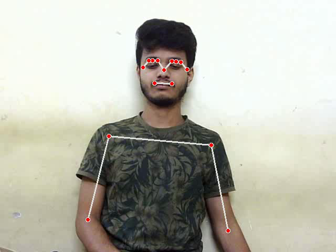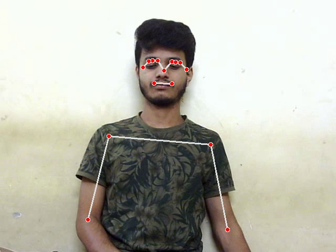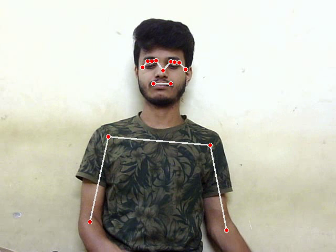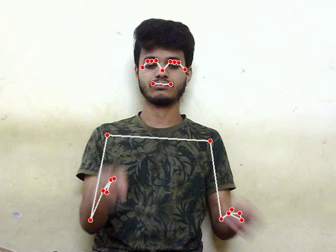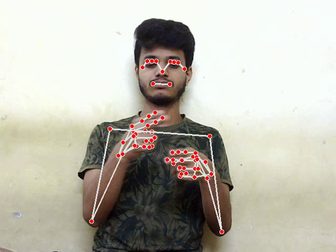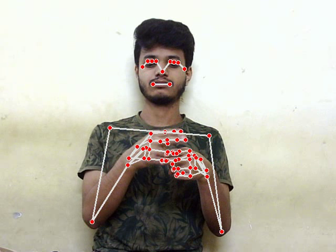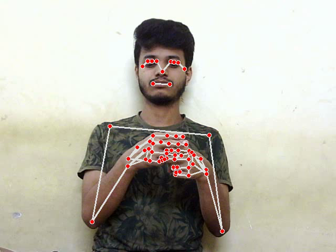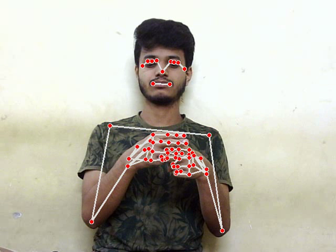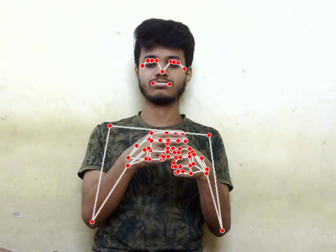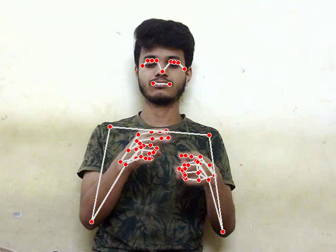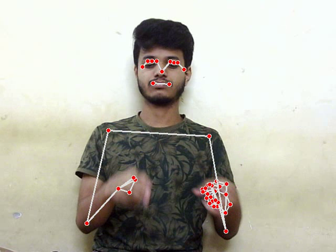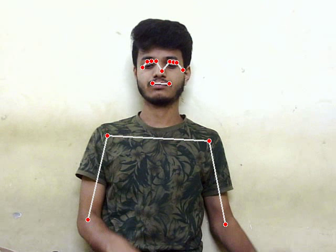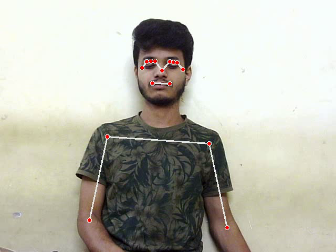name